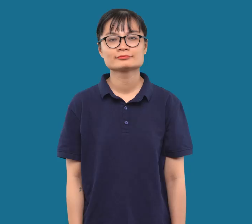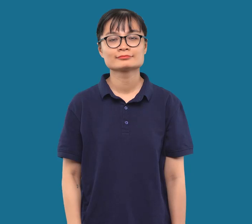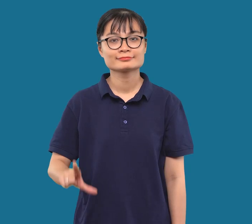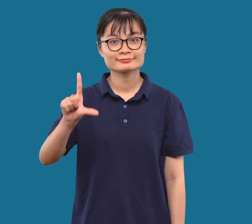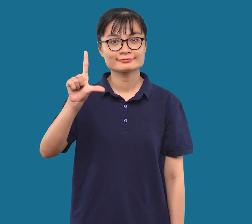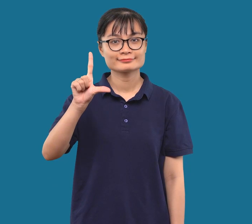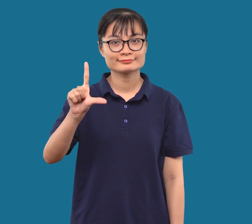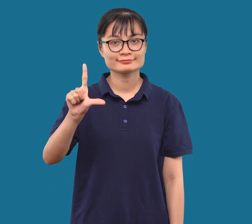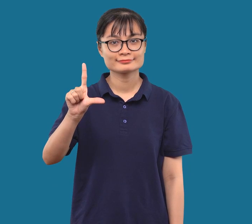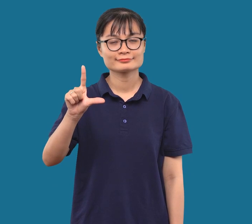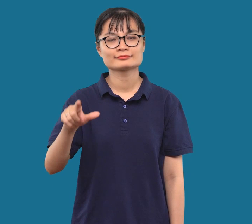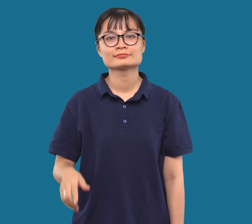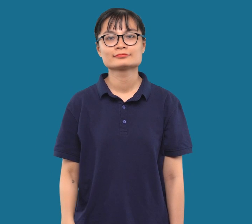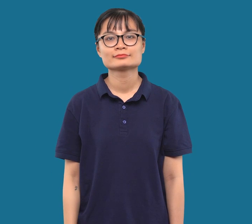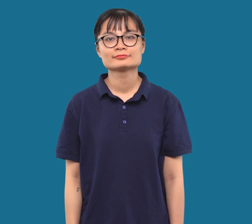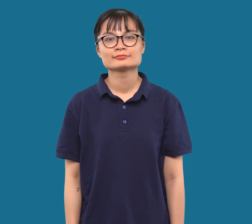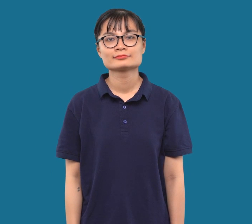l